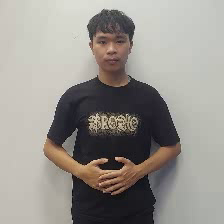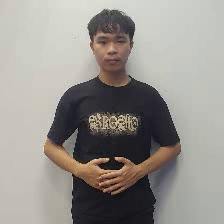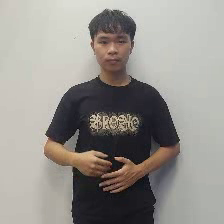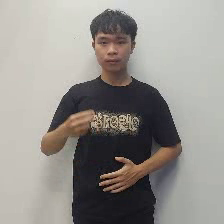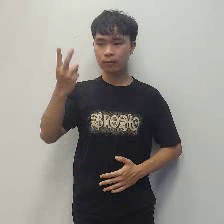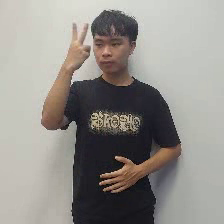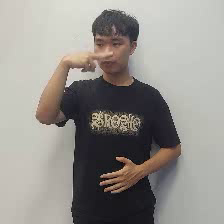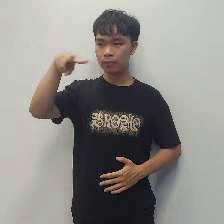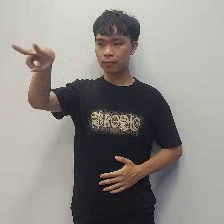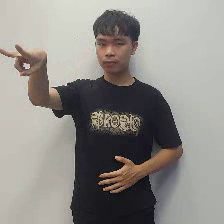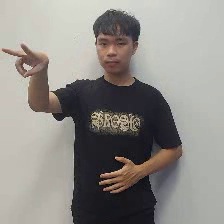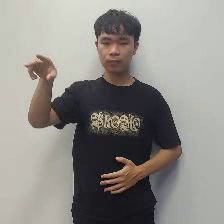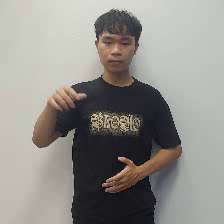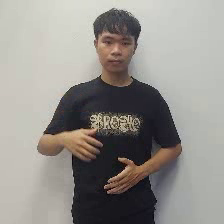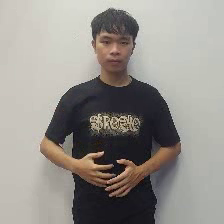Nhìn